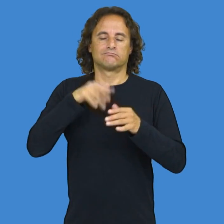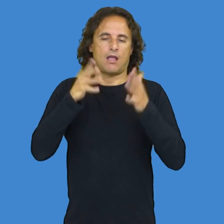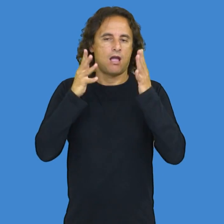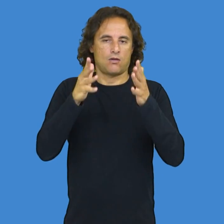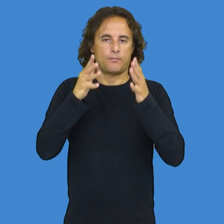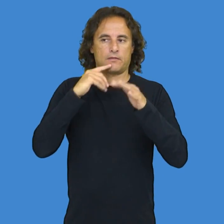aconsejar